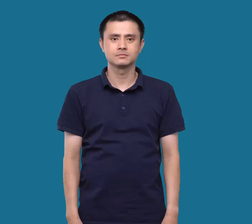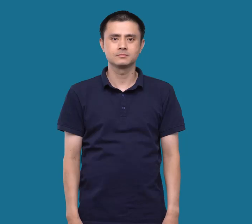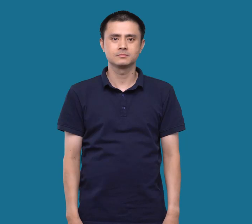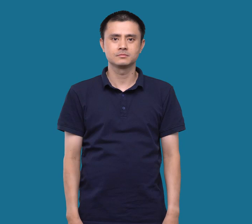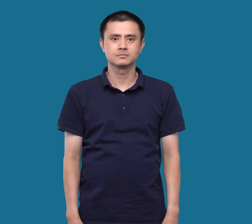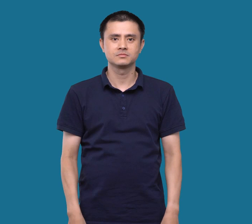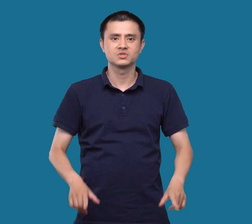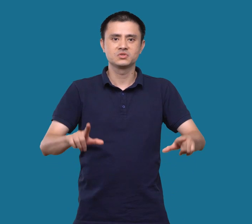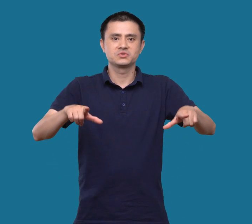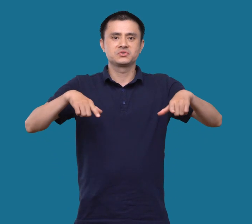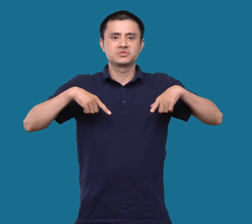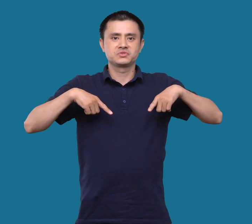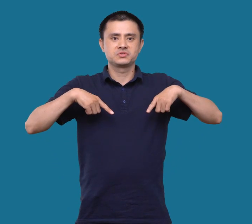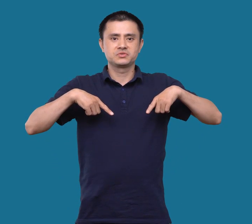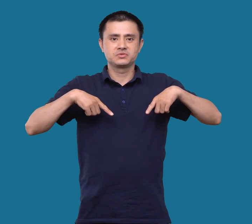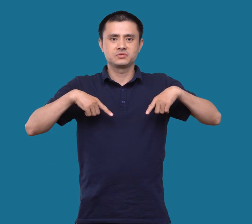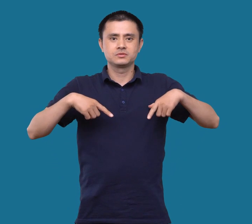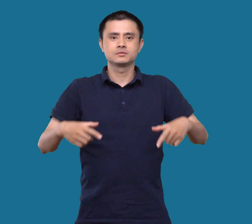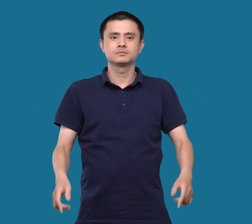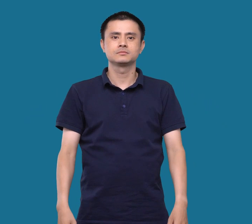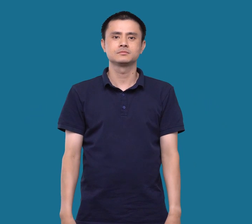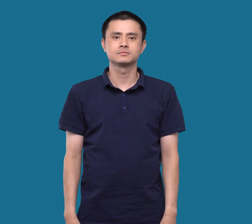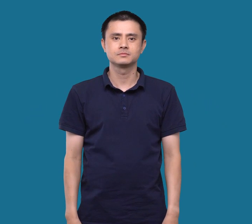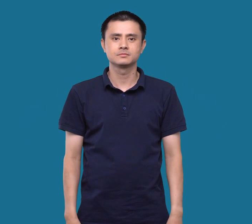lười